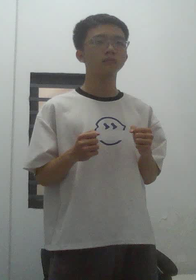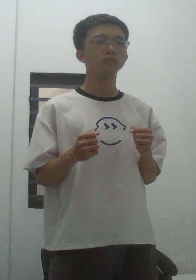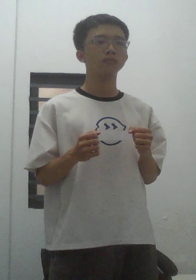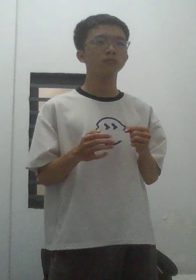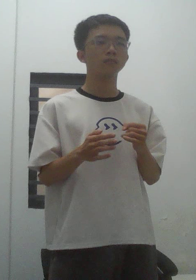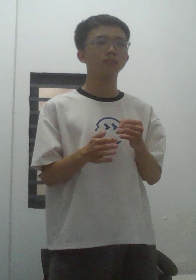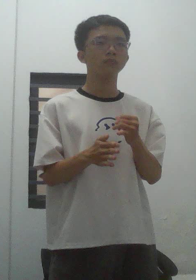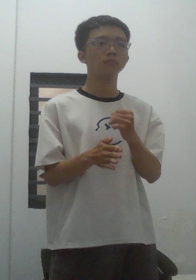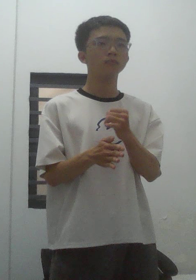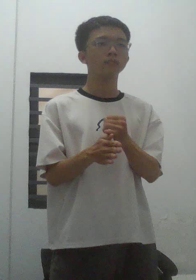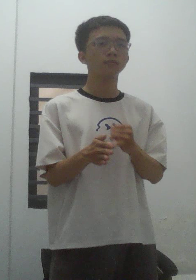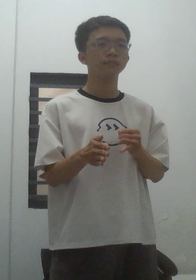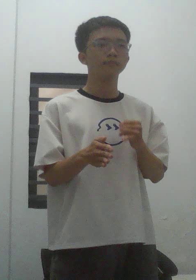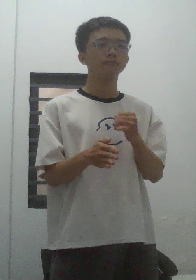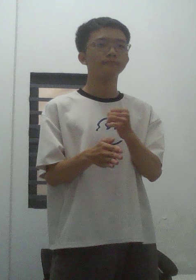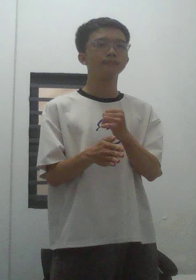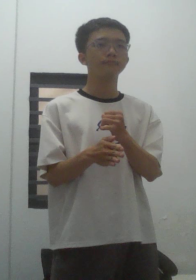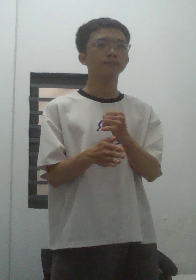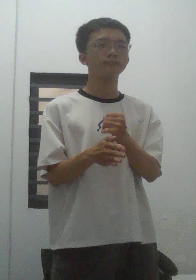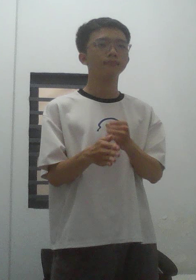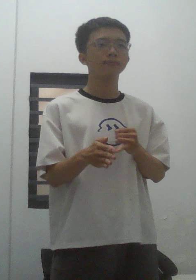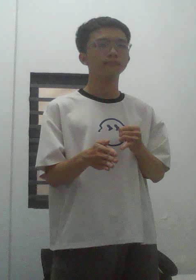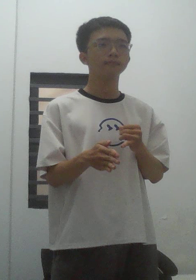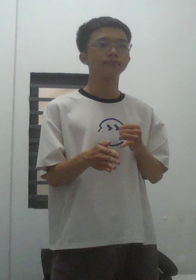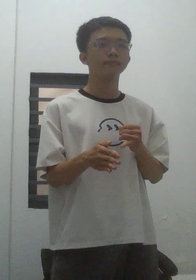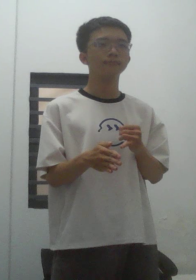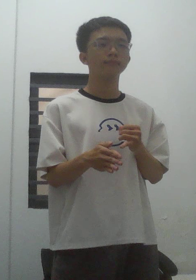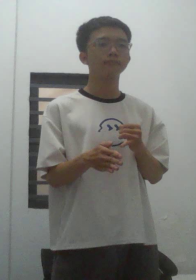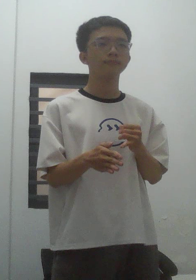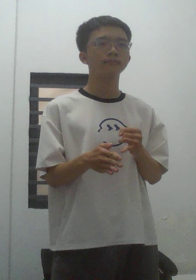cuoi thang